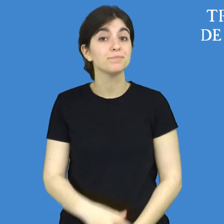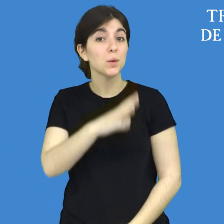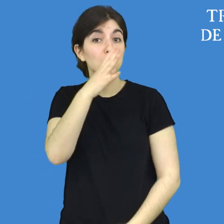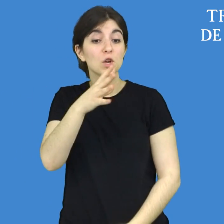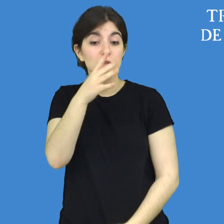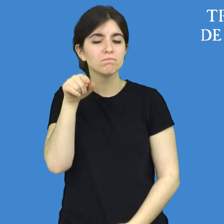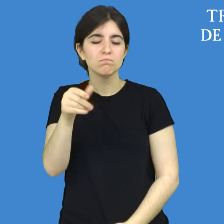motivo